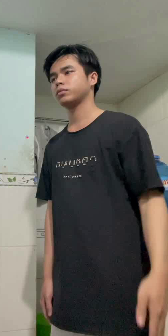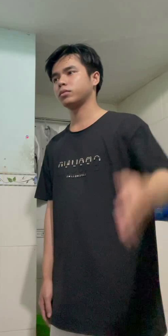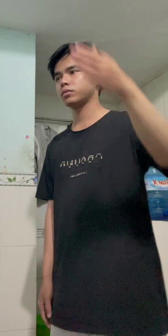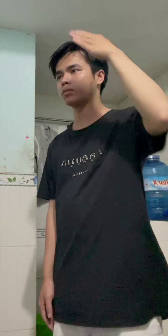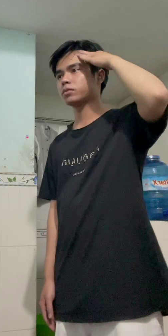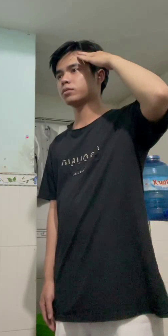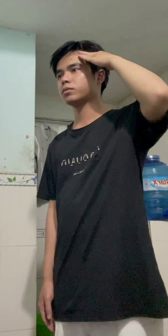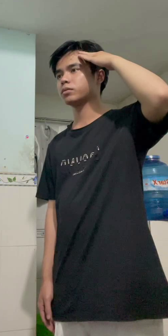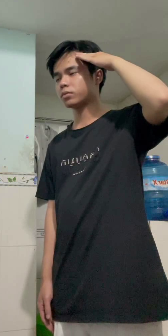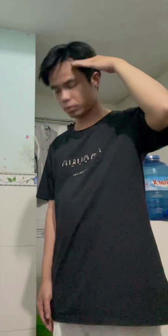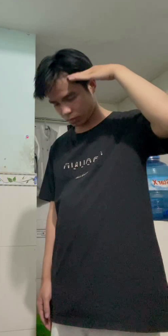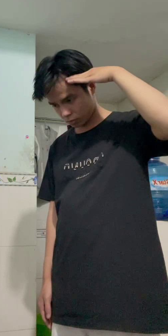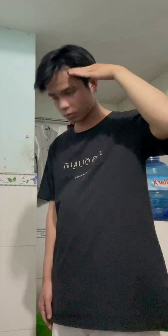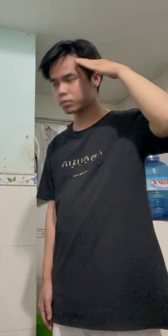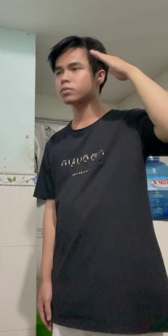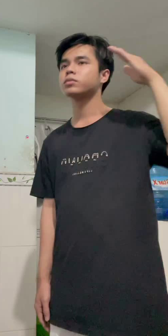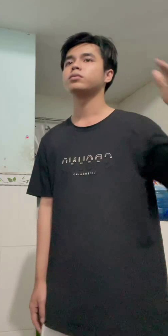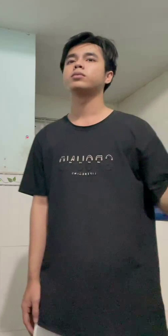biet